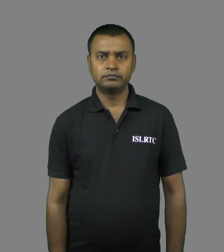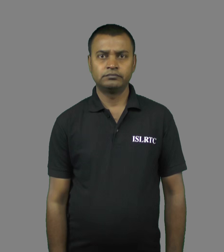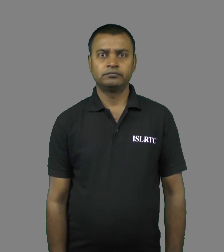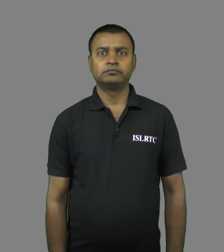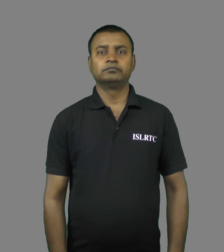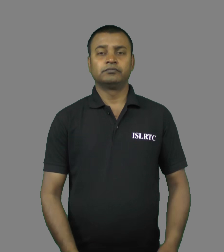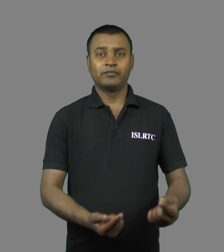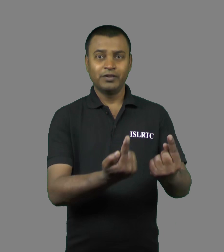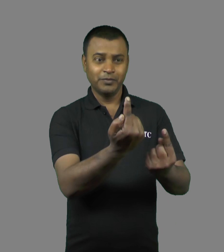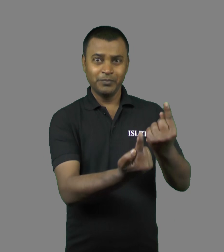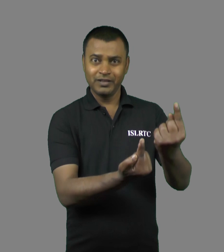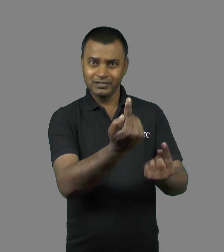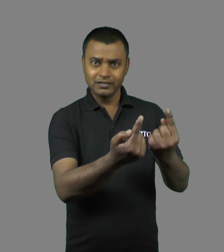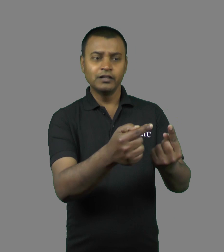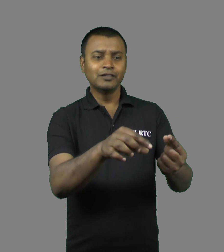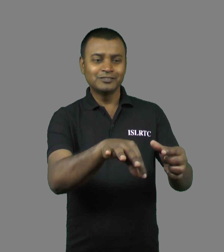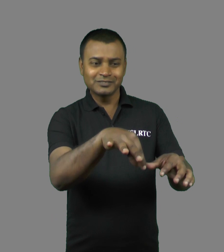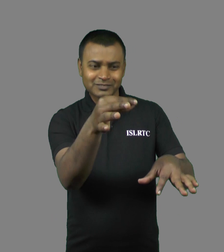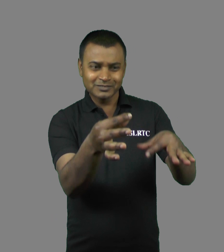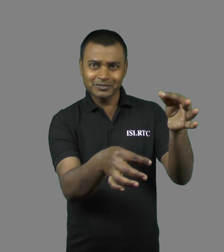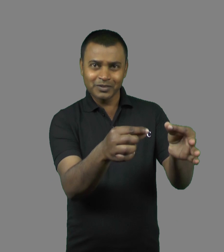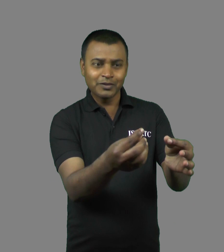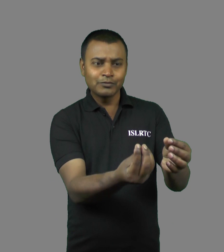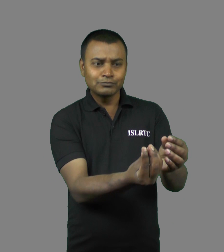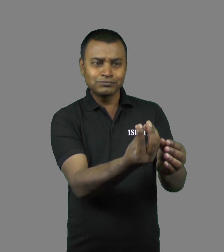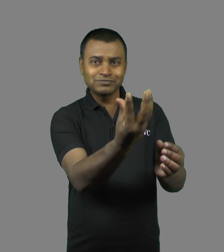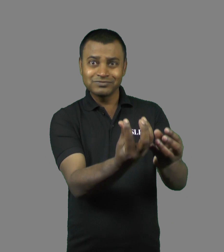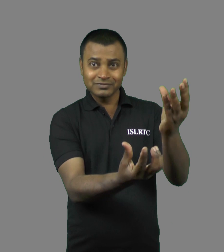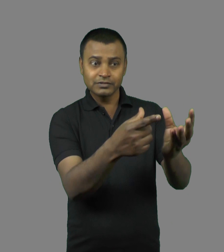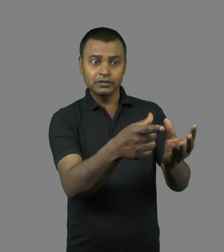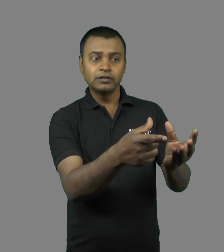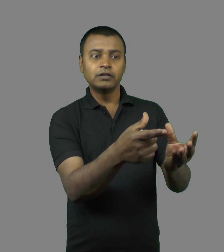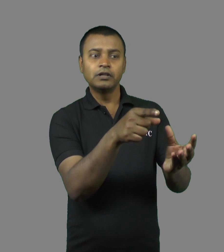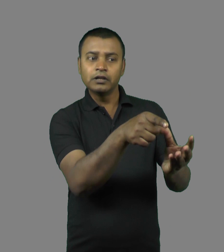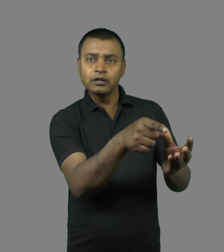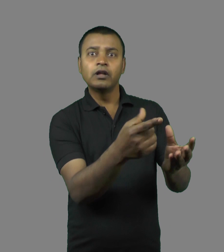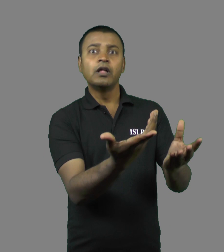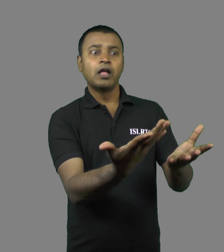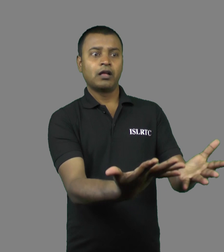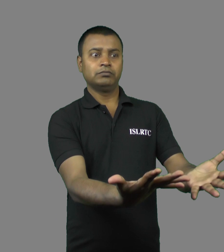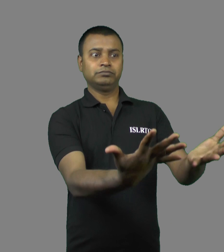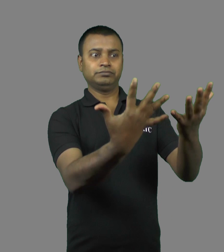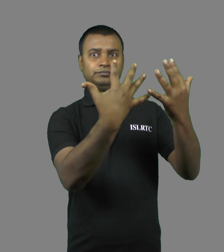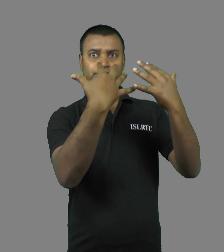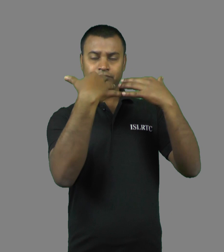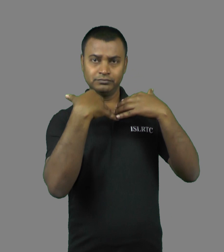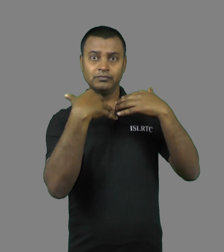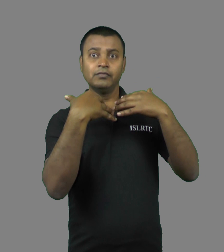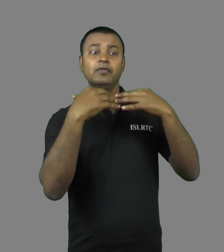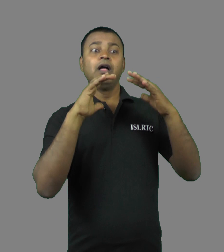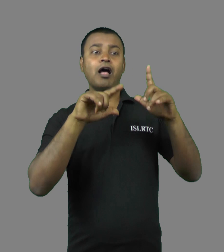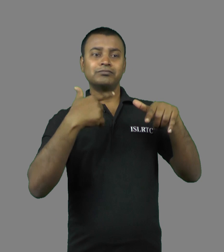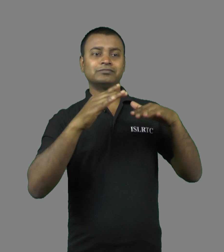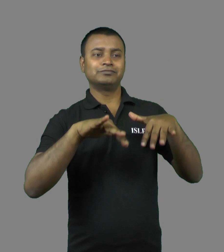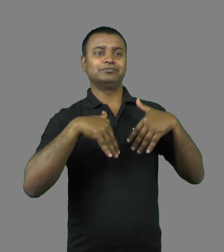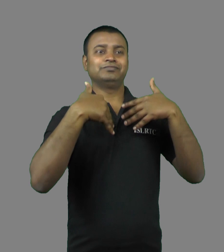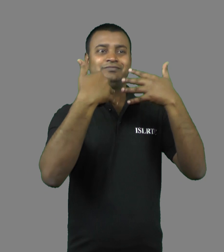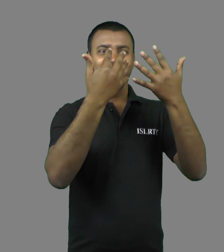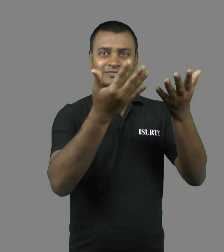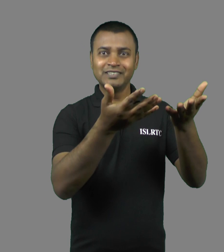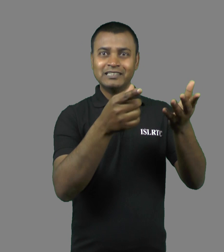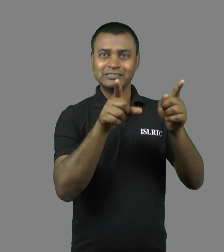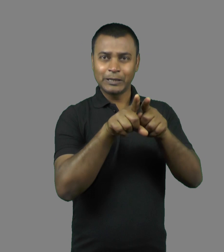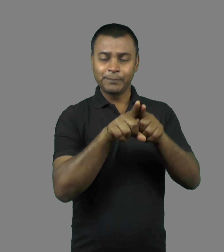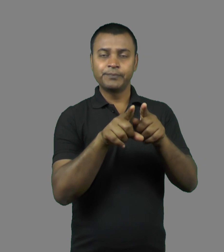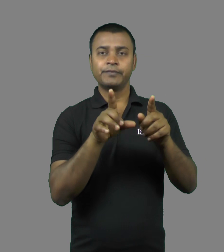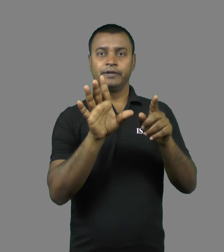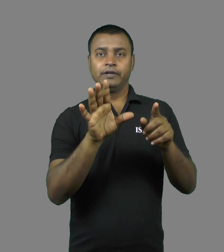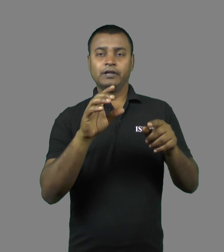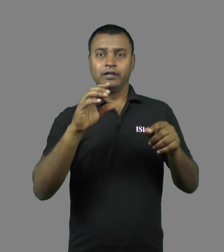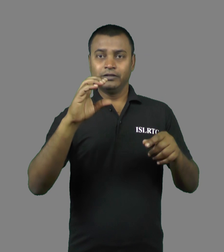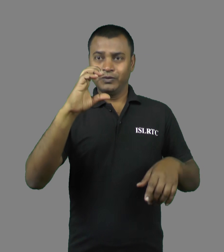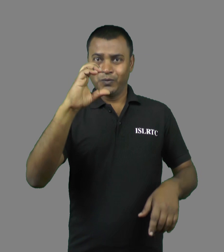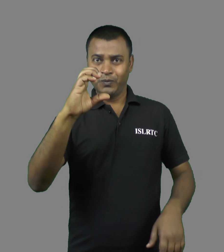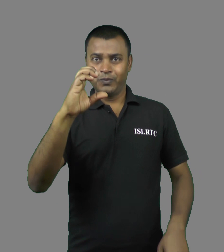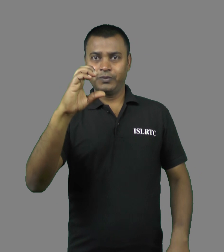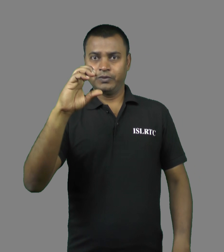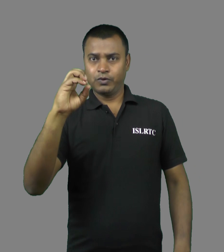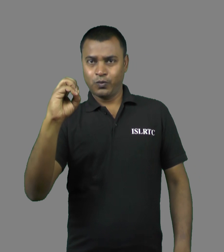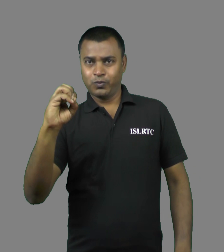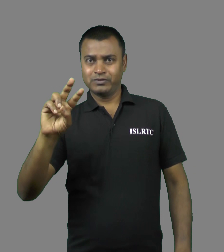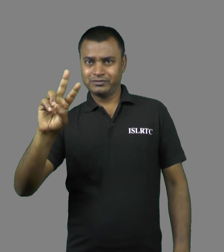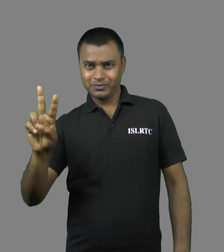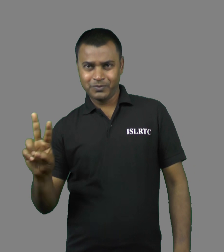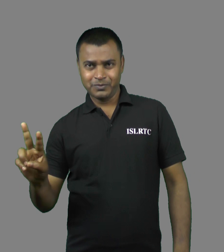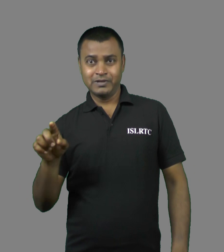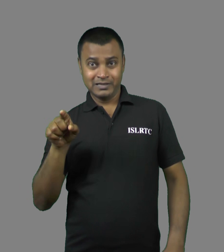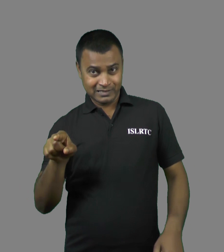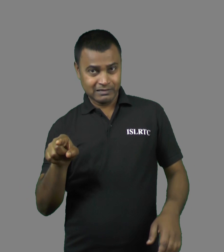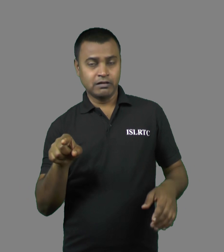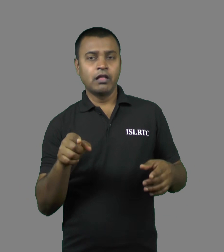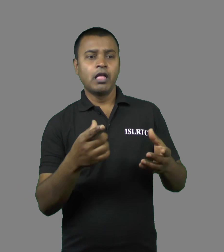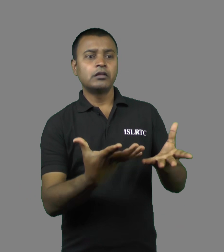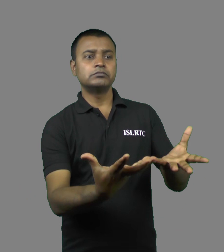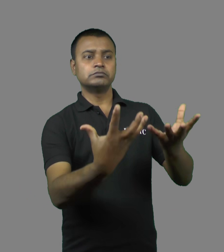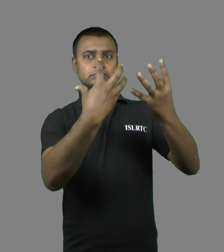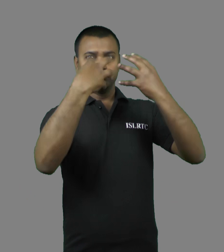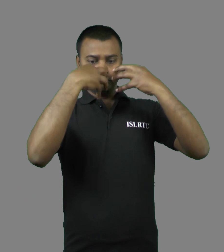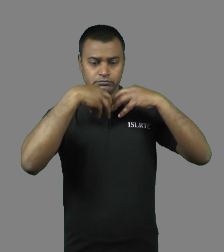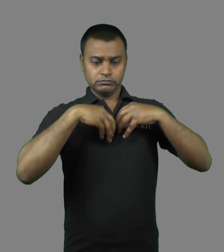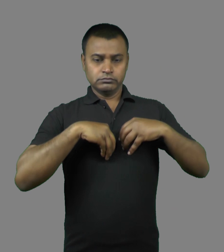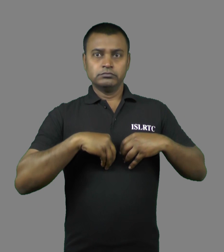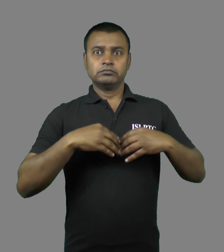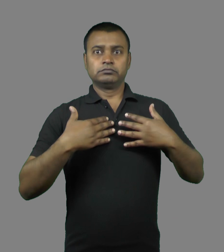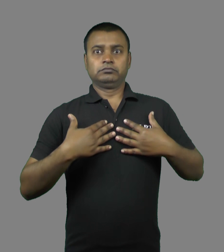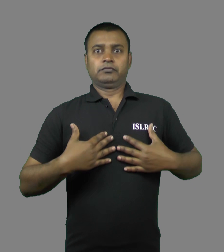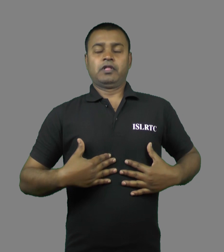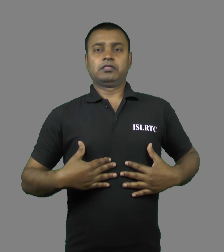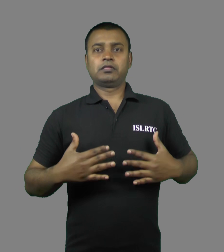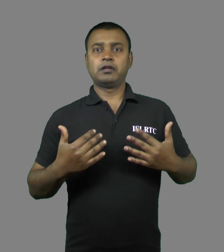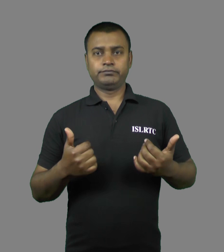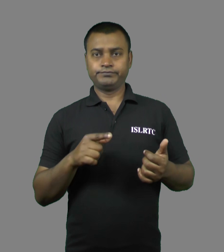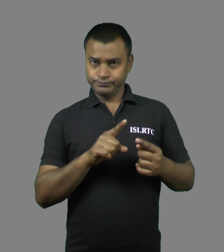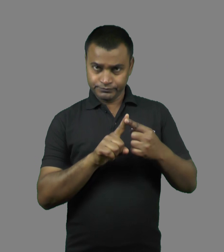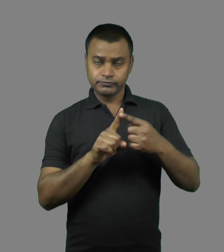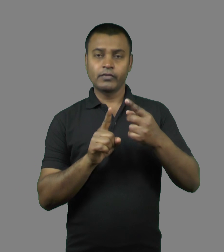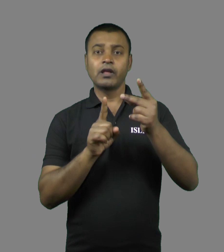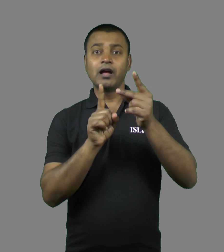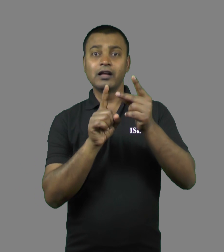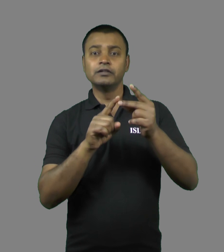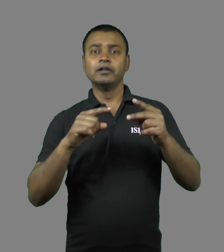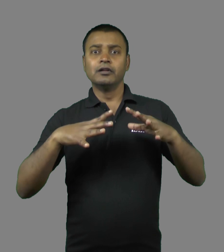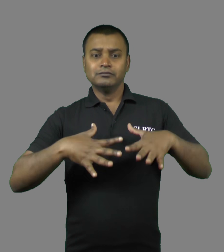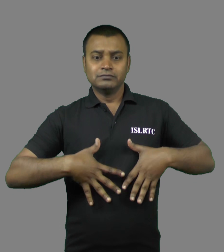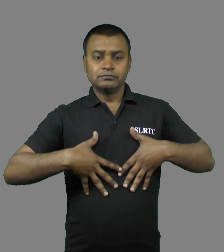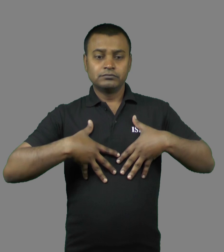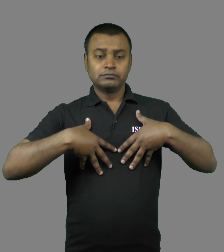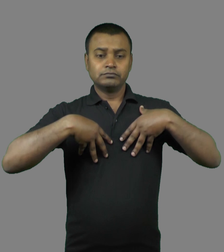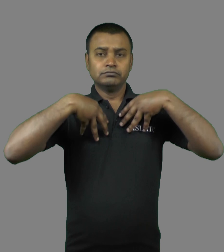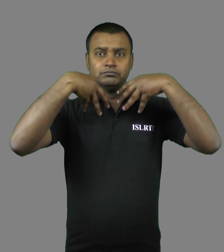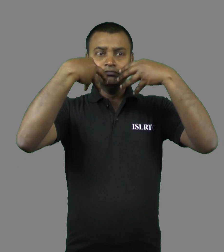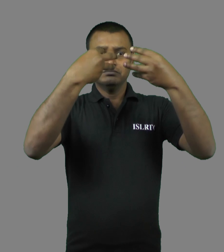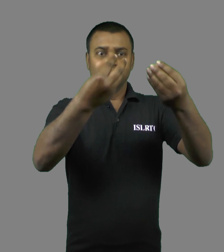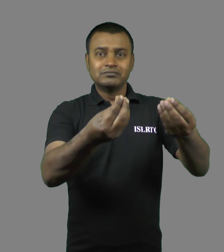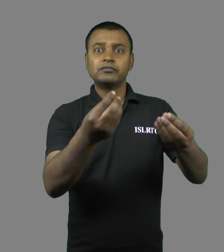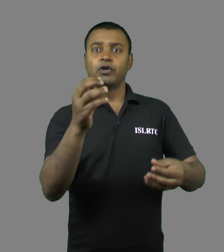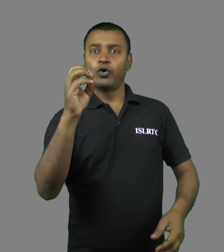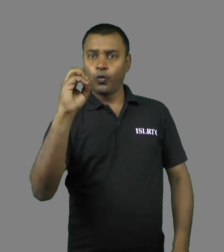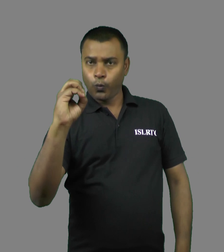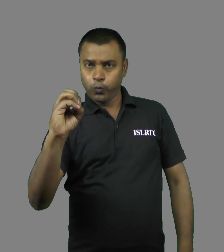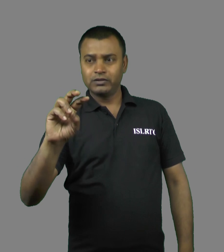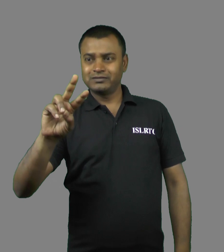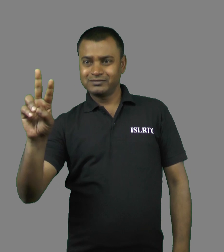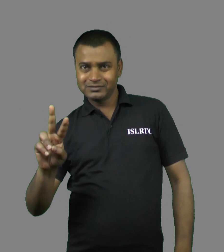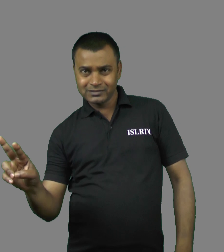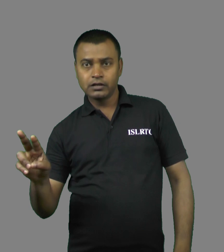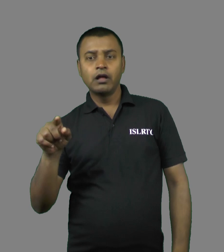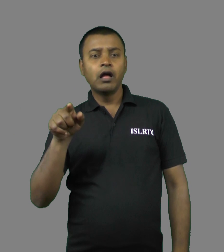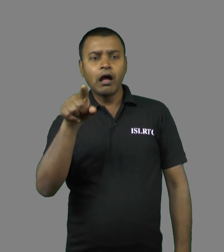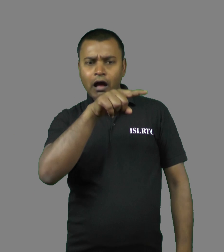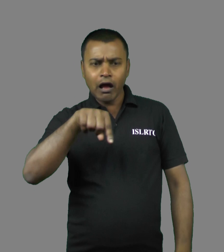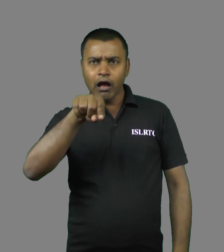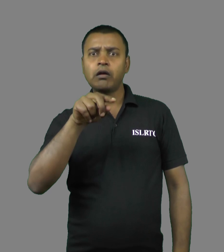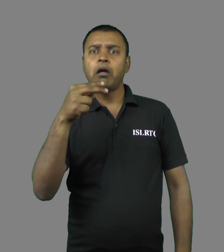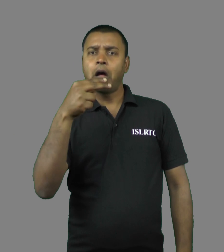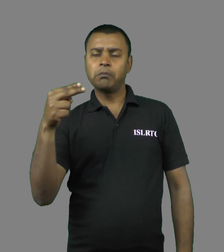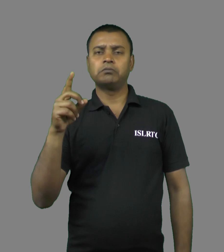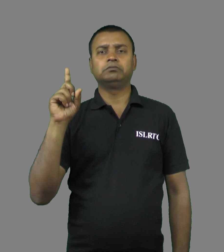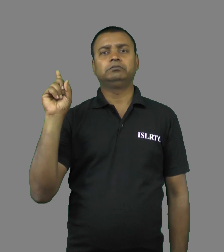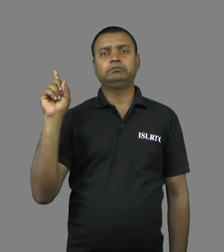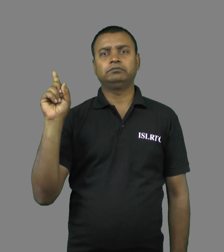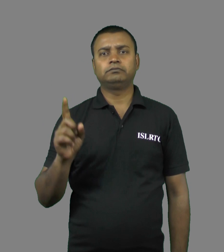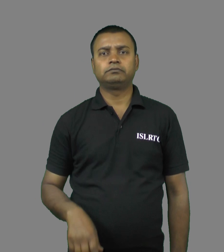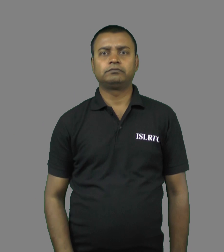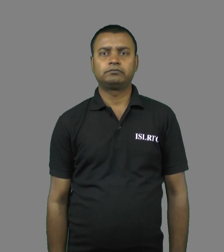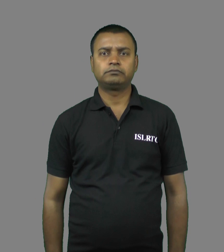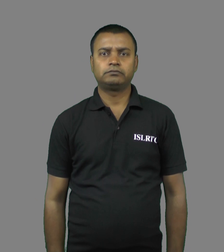Tree and Plants Respiration